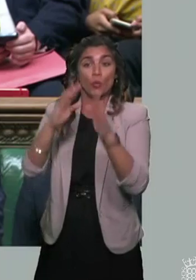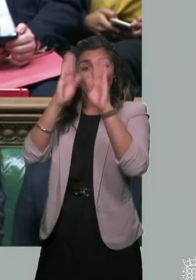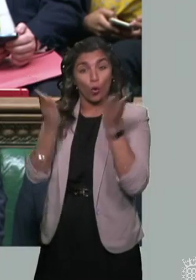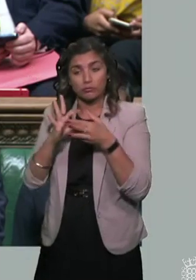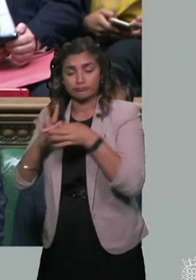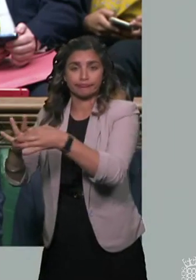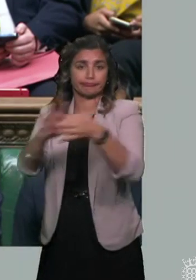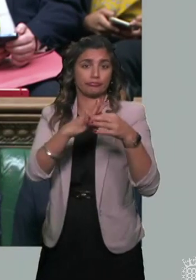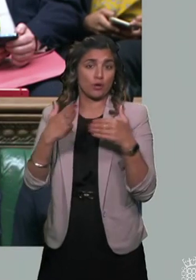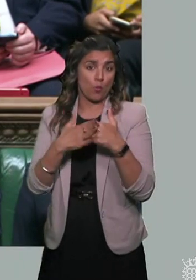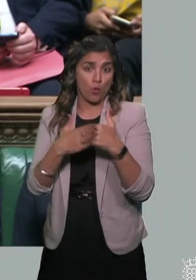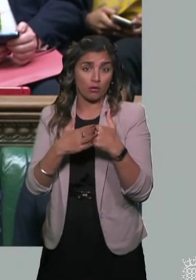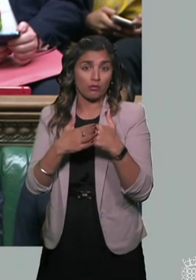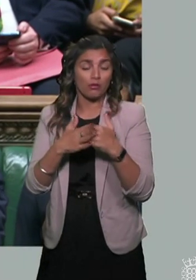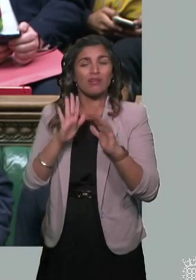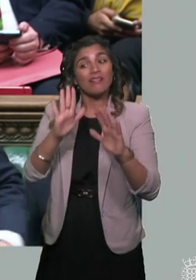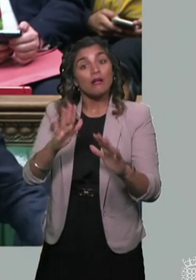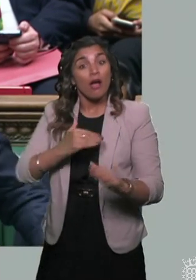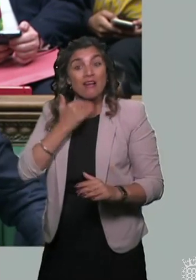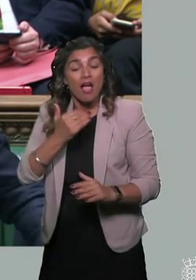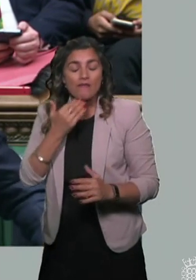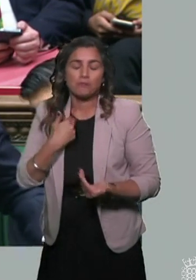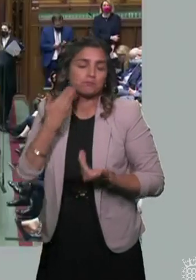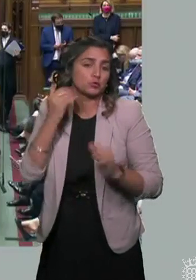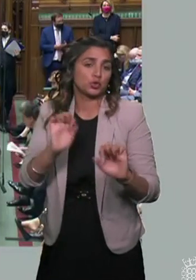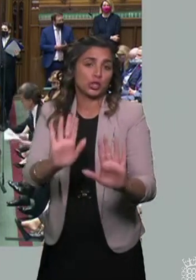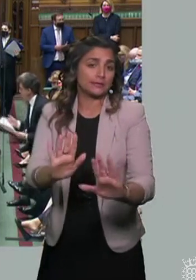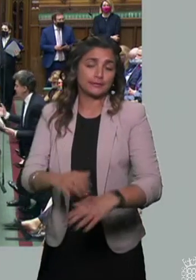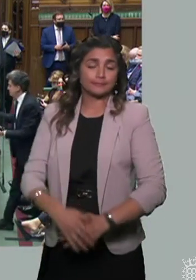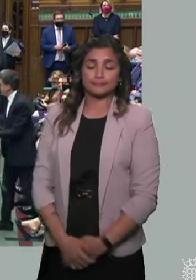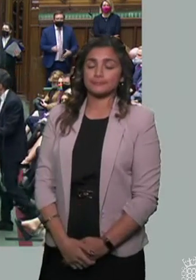Whether it is enough, I am afraid it is too early to say.